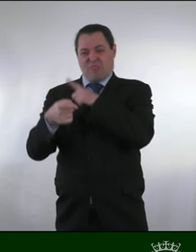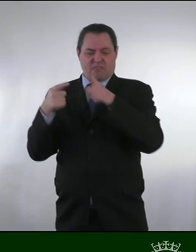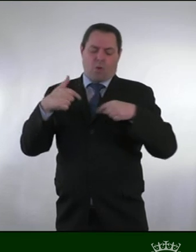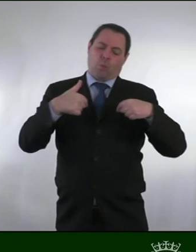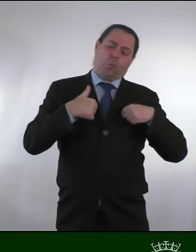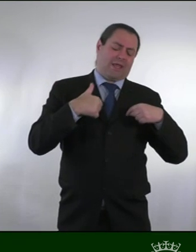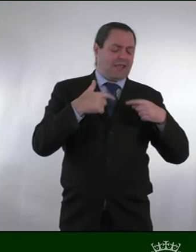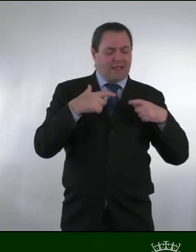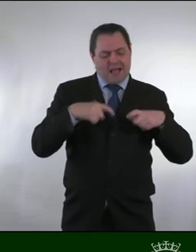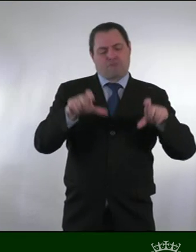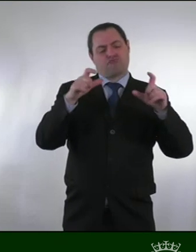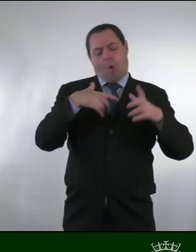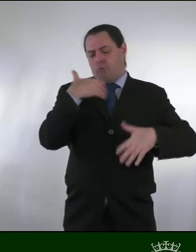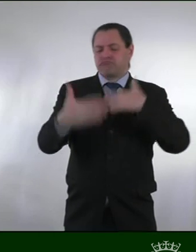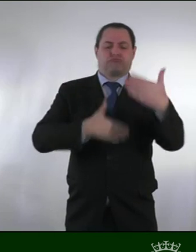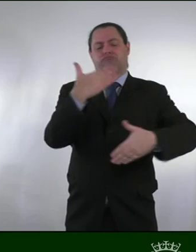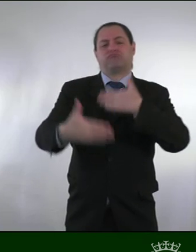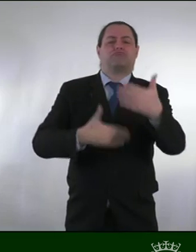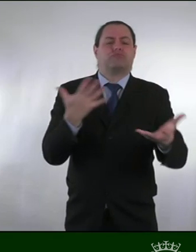We look forwards and get on with the job.